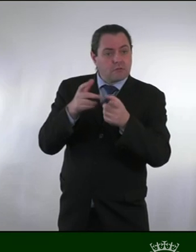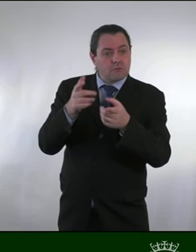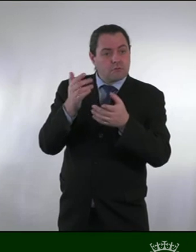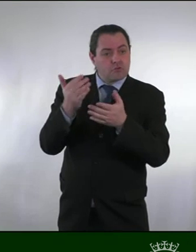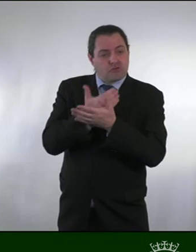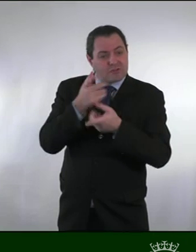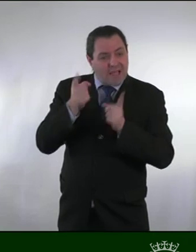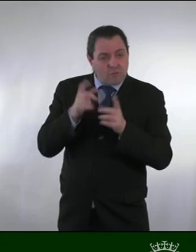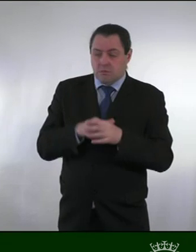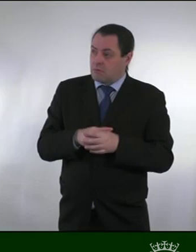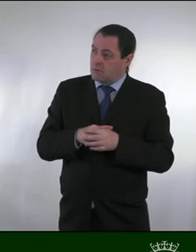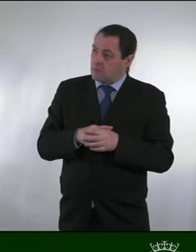I call the Prime Minister.